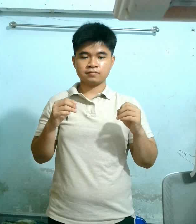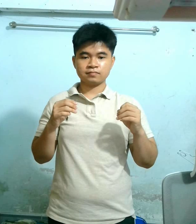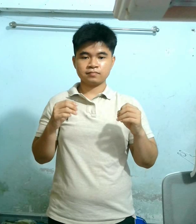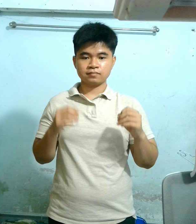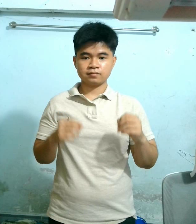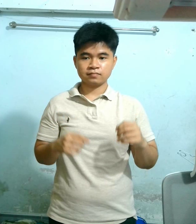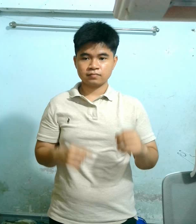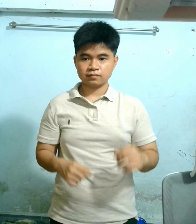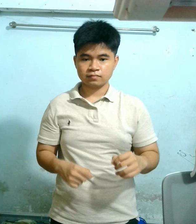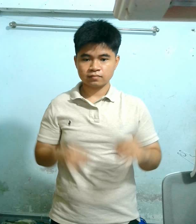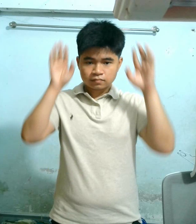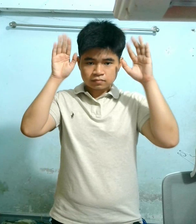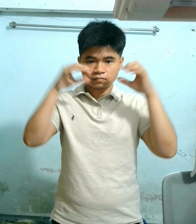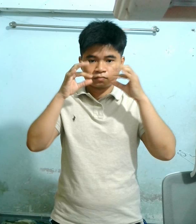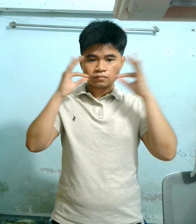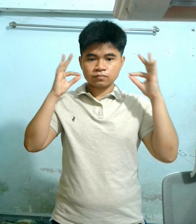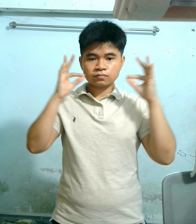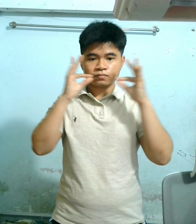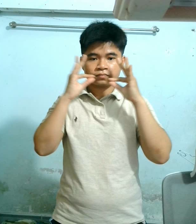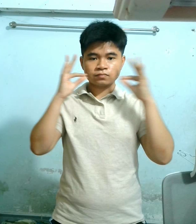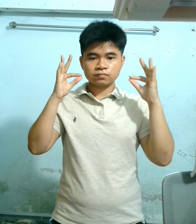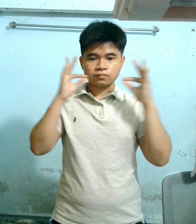meo